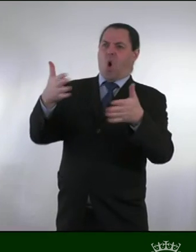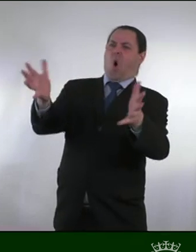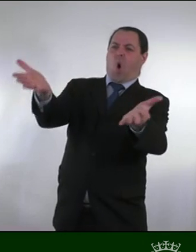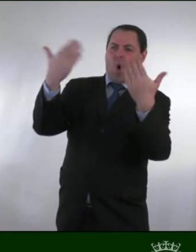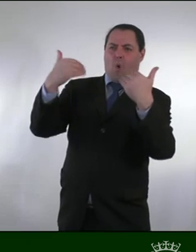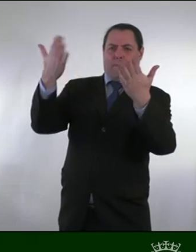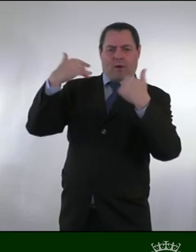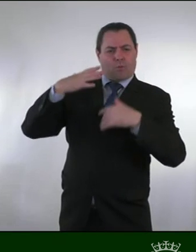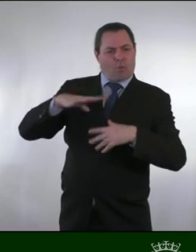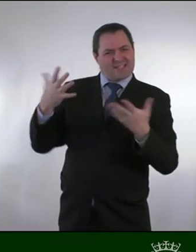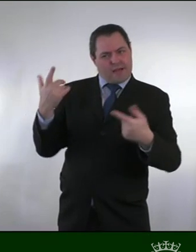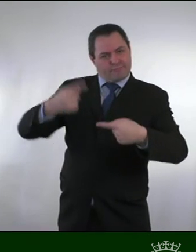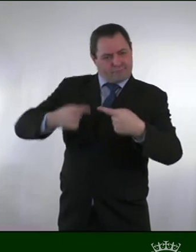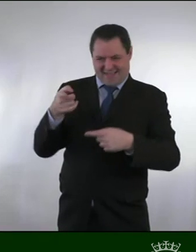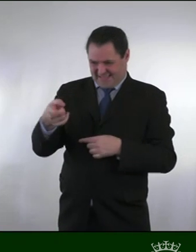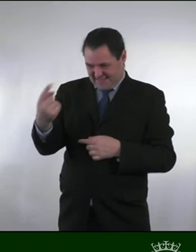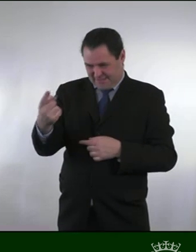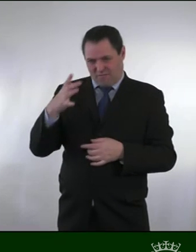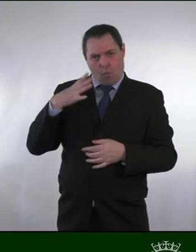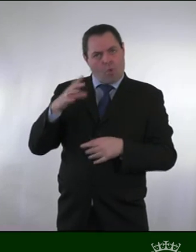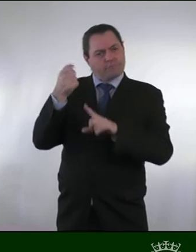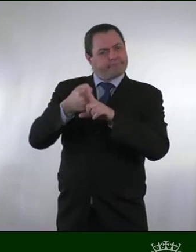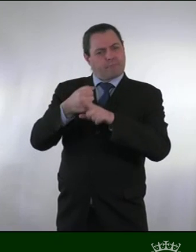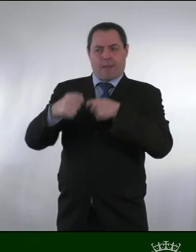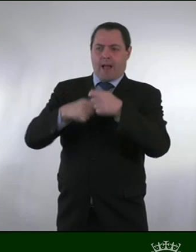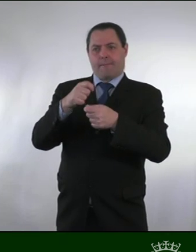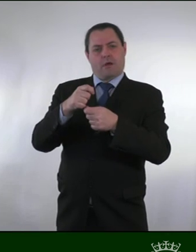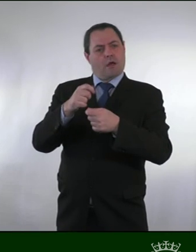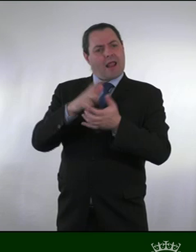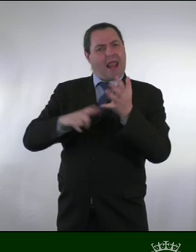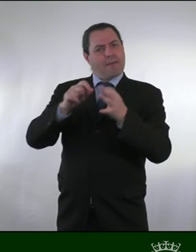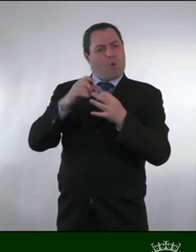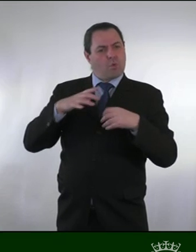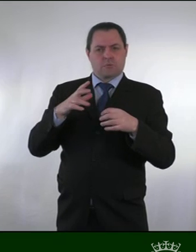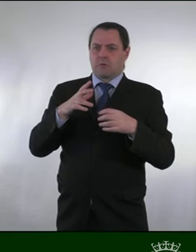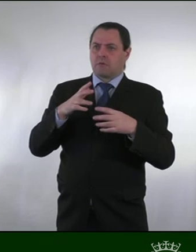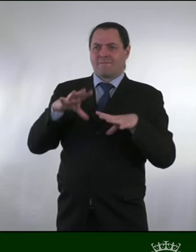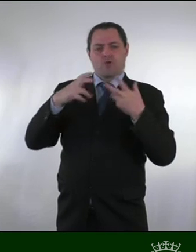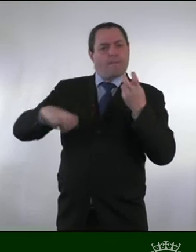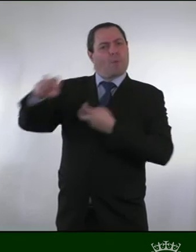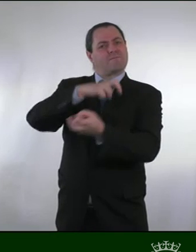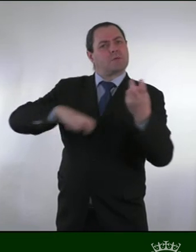Indeed, he campaigned for the leadership of the Labour party on a manifesto promise to get back to free movement.